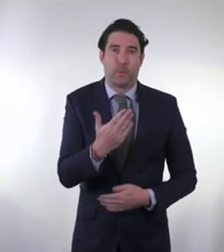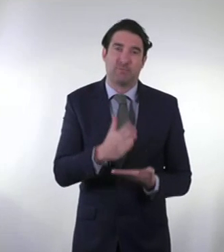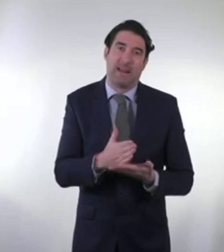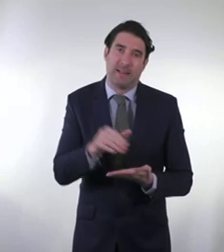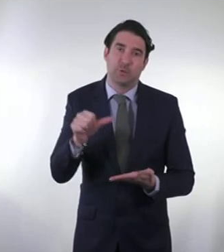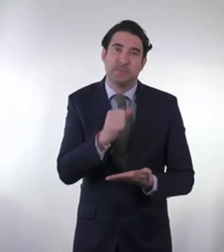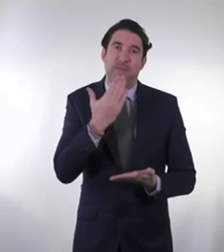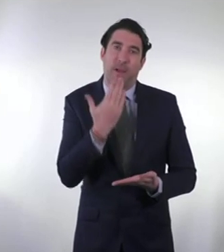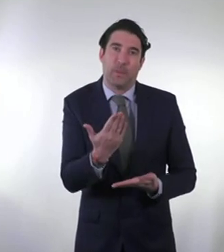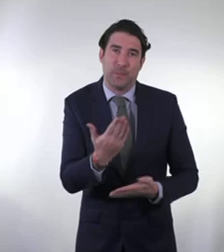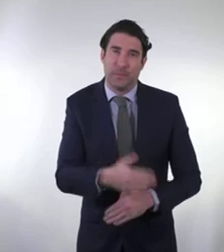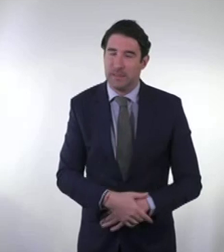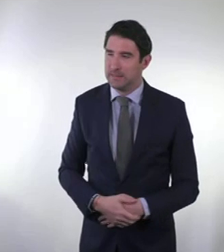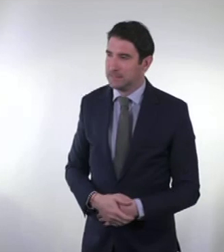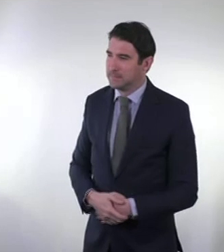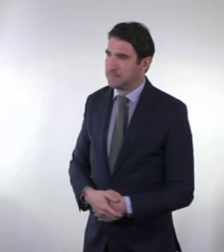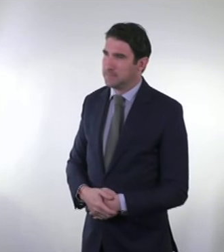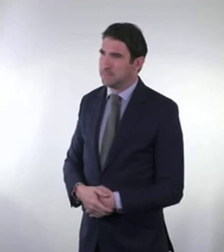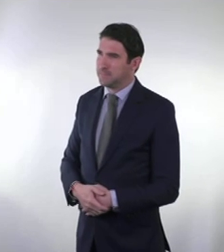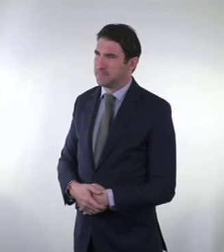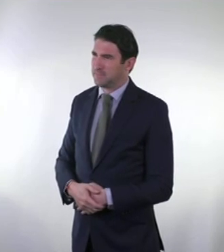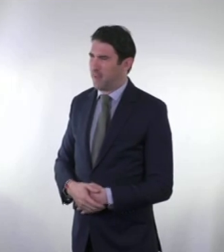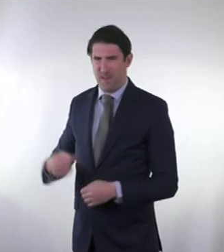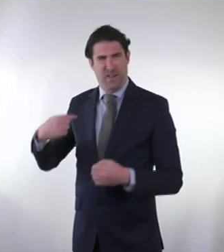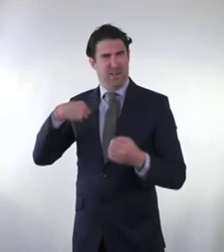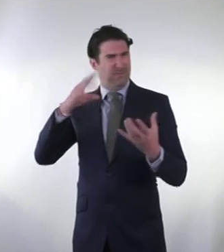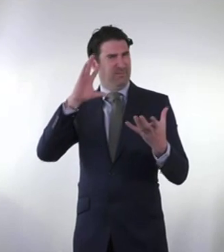I do not know what that was, but it certainly was not an answer to the question.